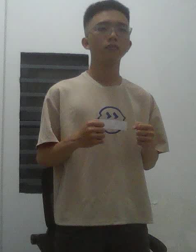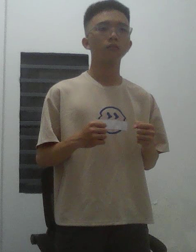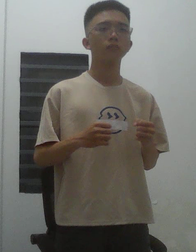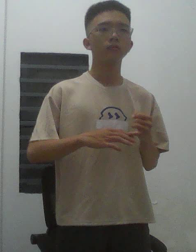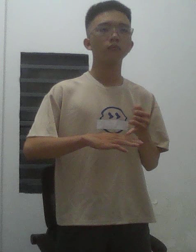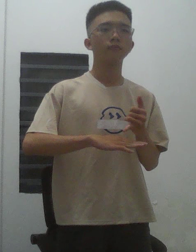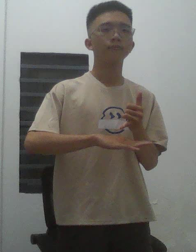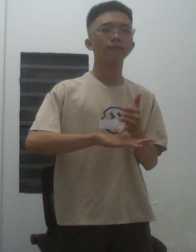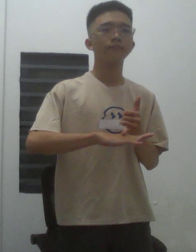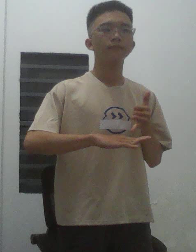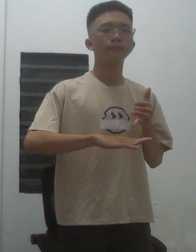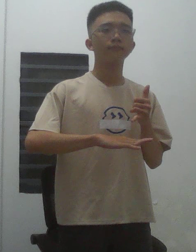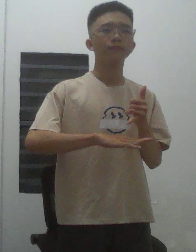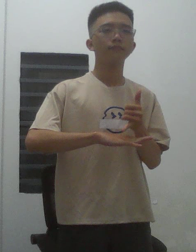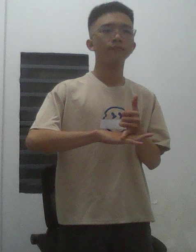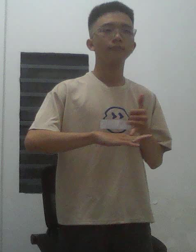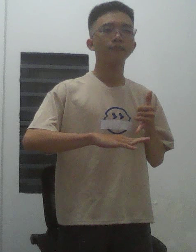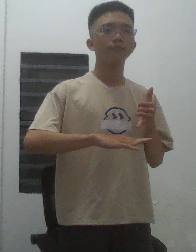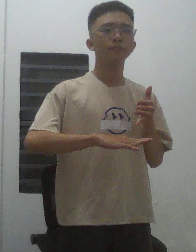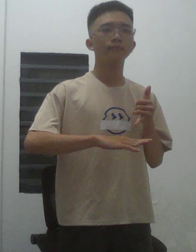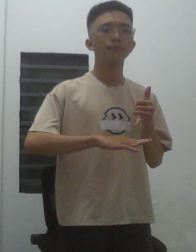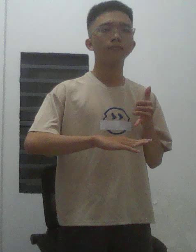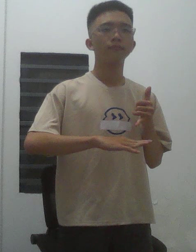cuoi tuan